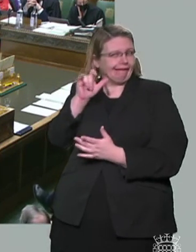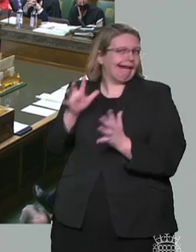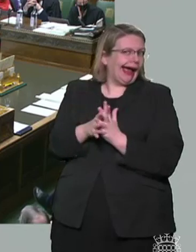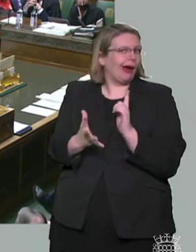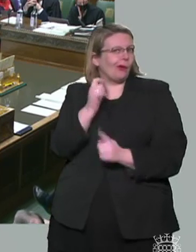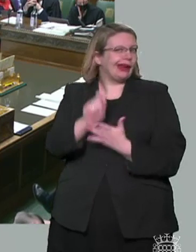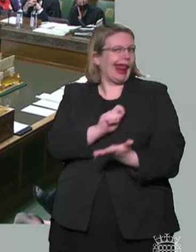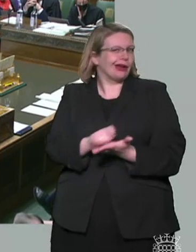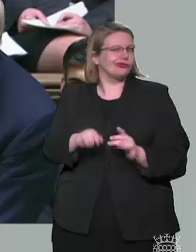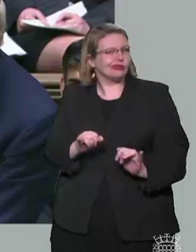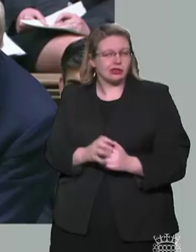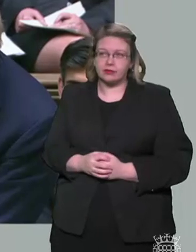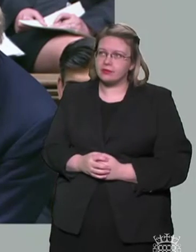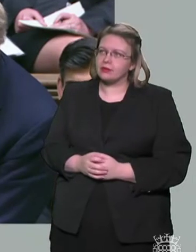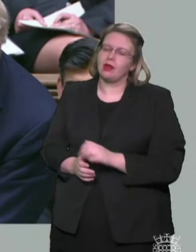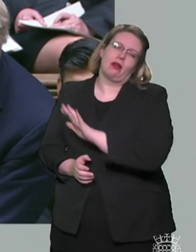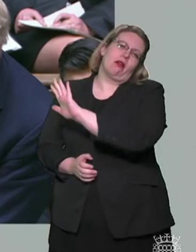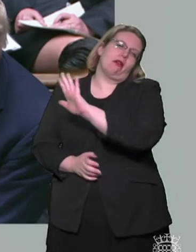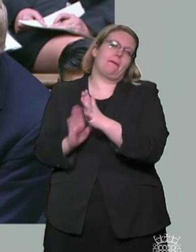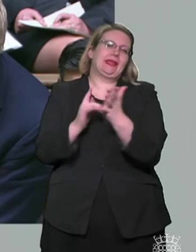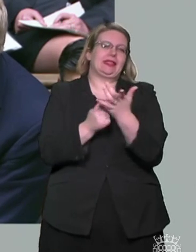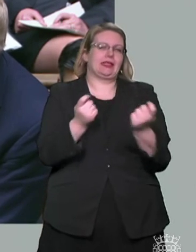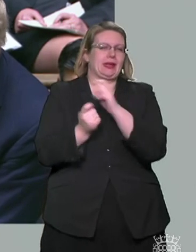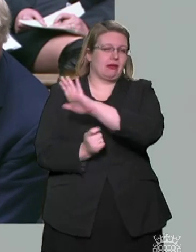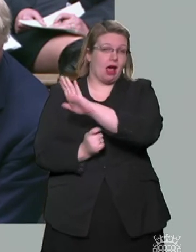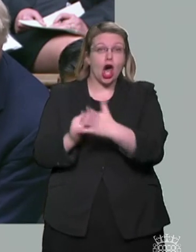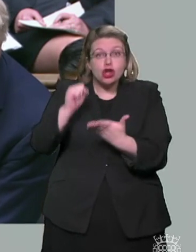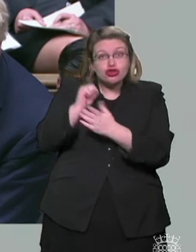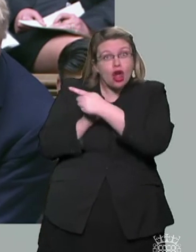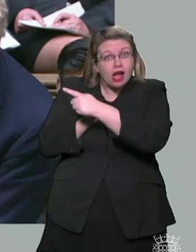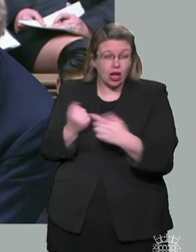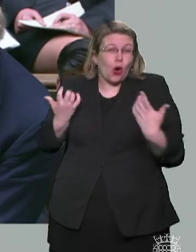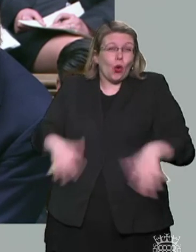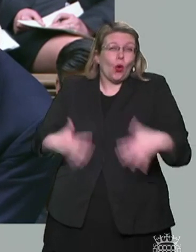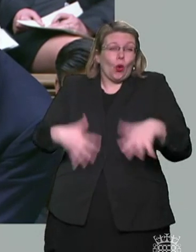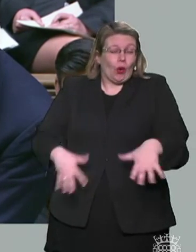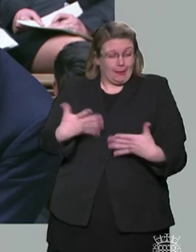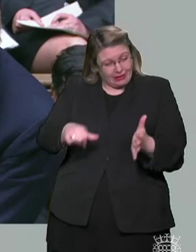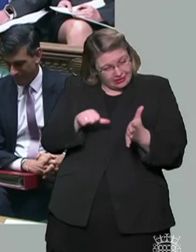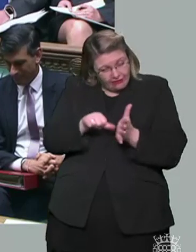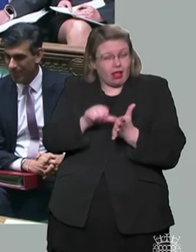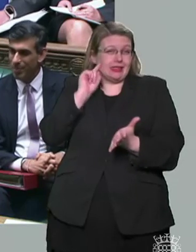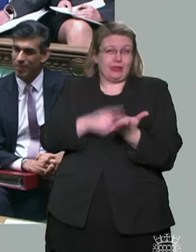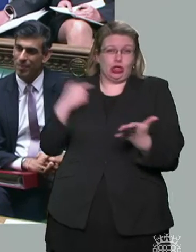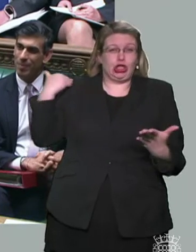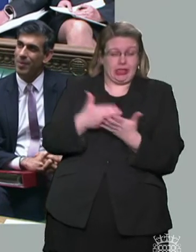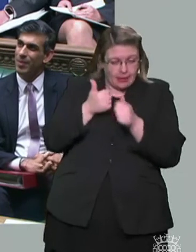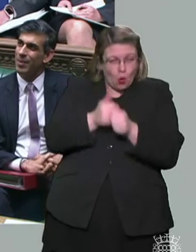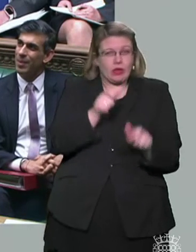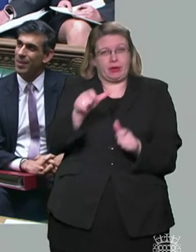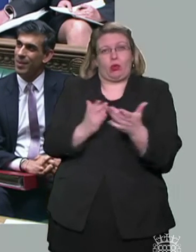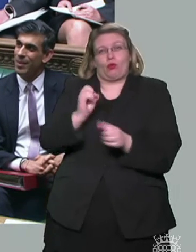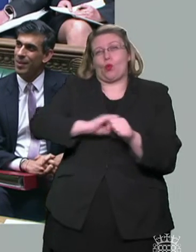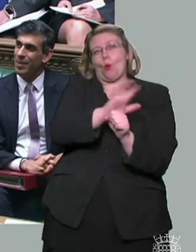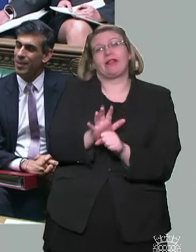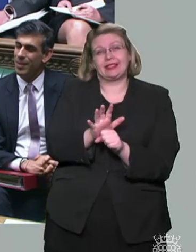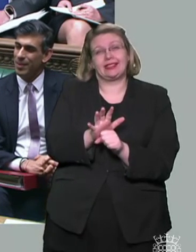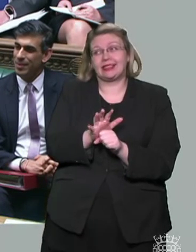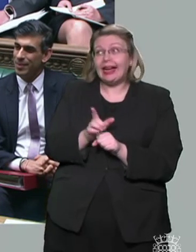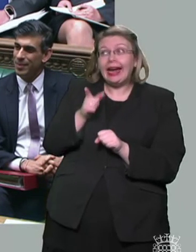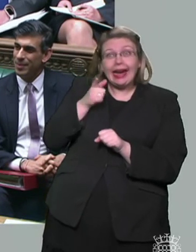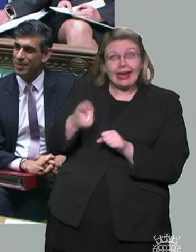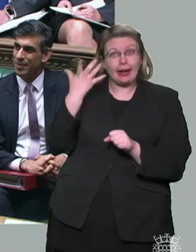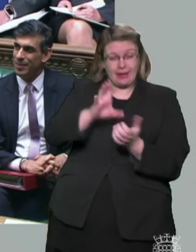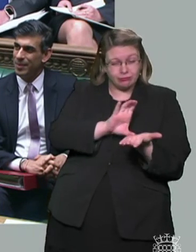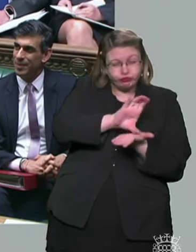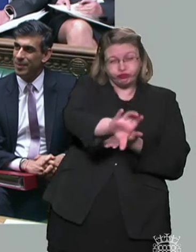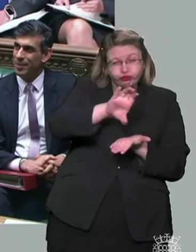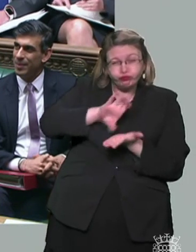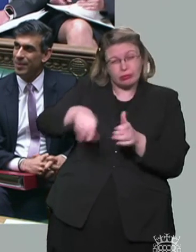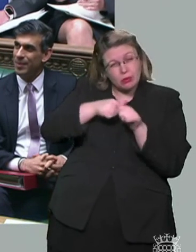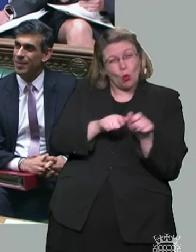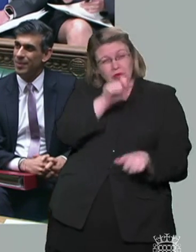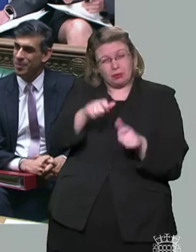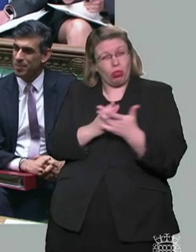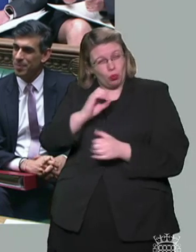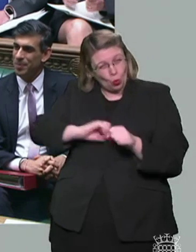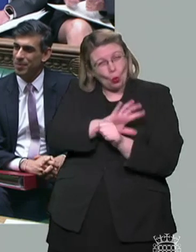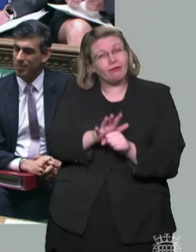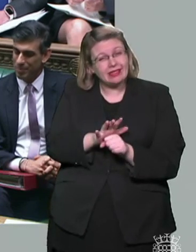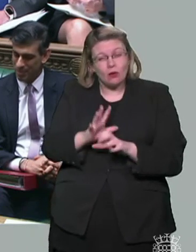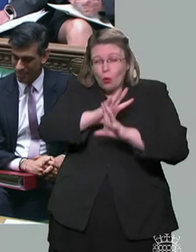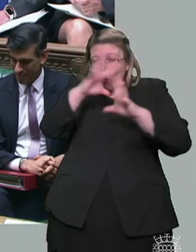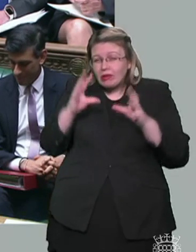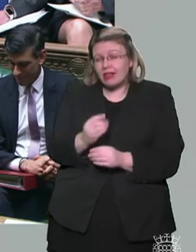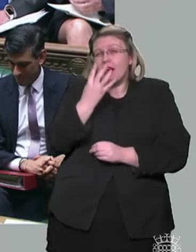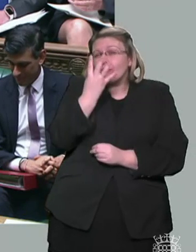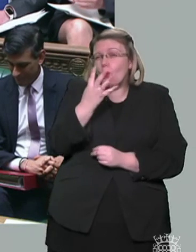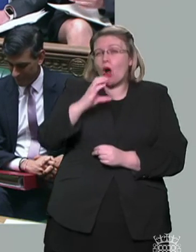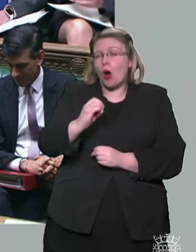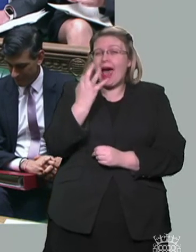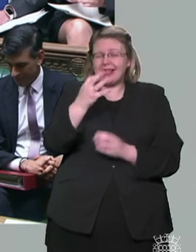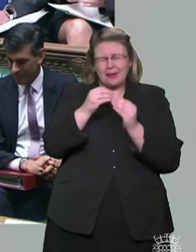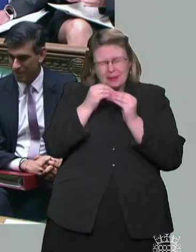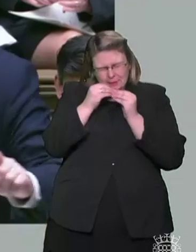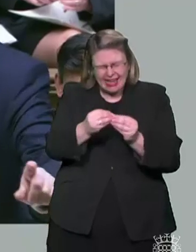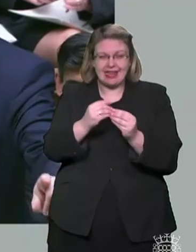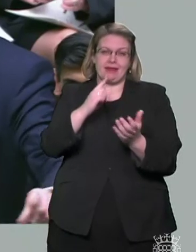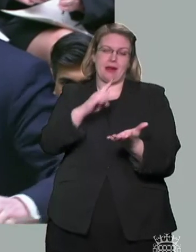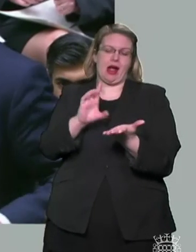What we have is a Chancellor who took the tough decisions to look after the UK economy throughout the pandemic, and who protected people up and down the land with £408 billion-worth of support.